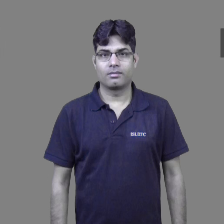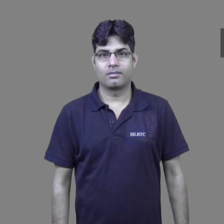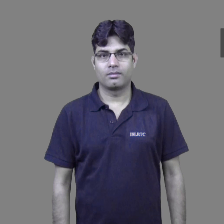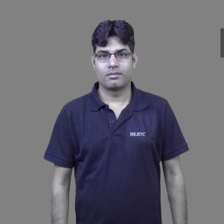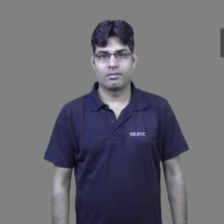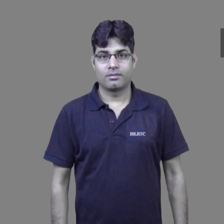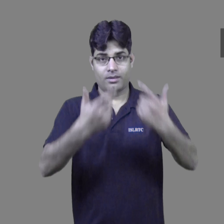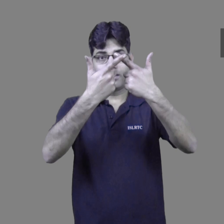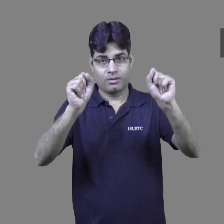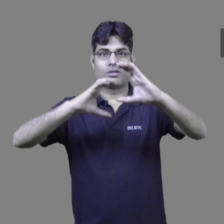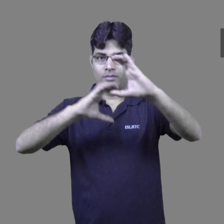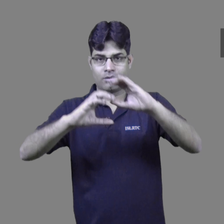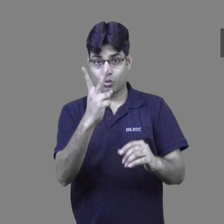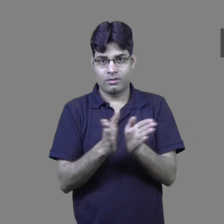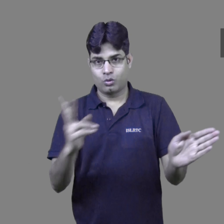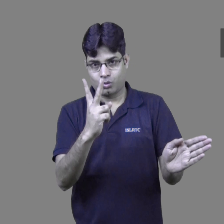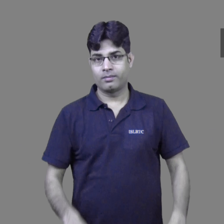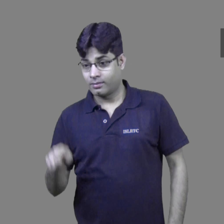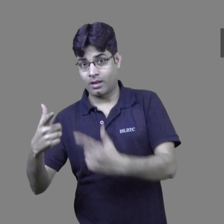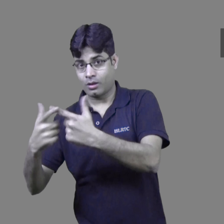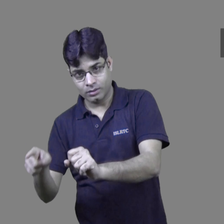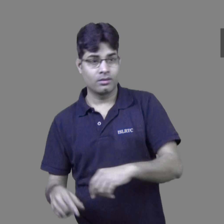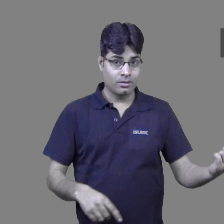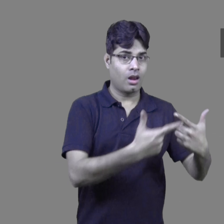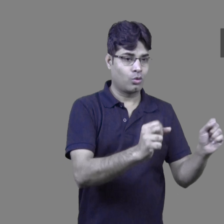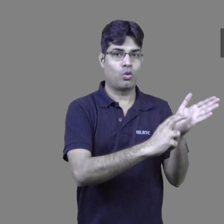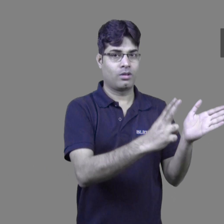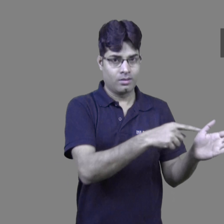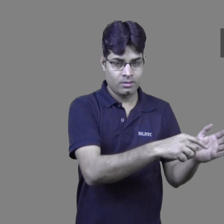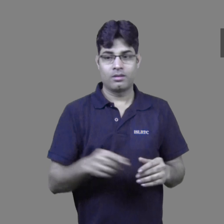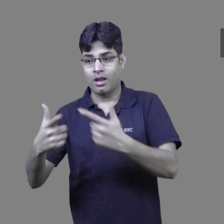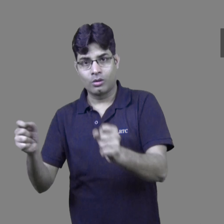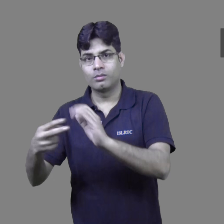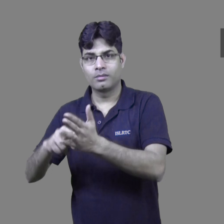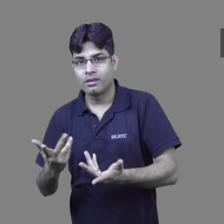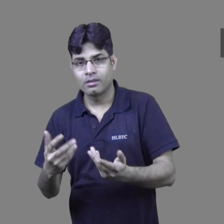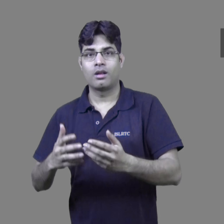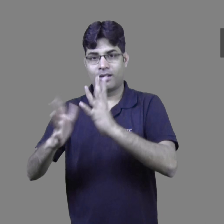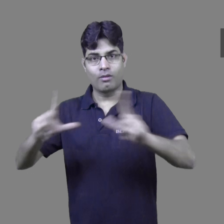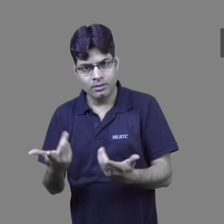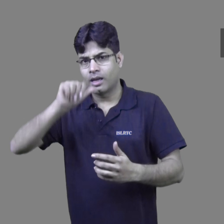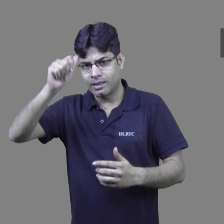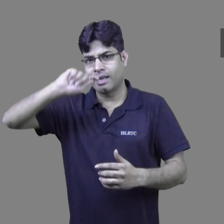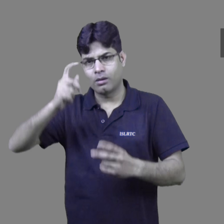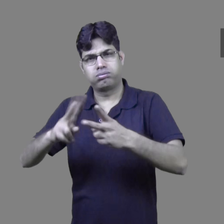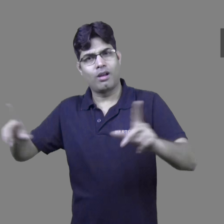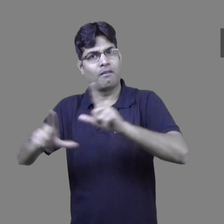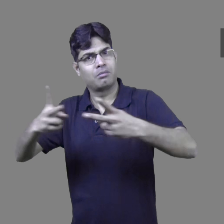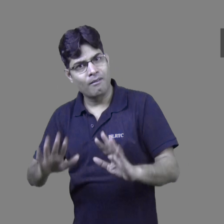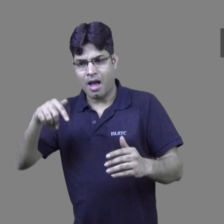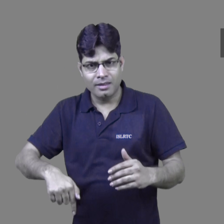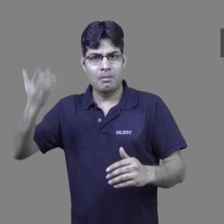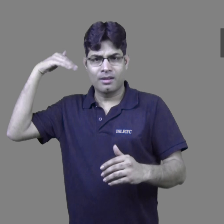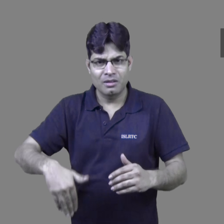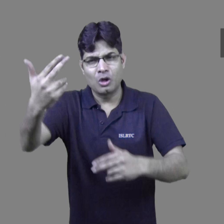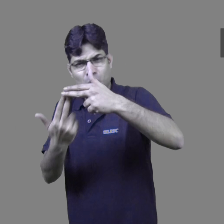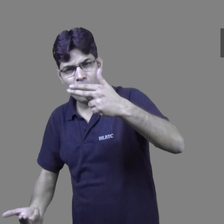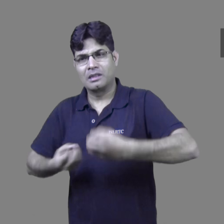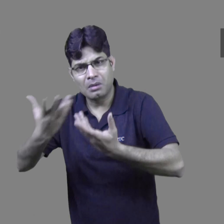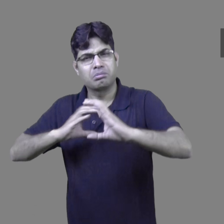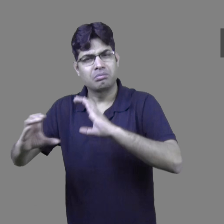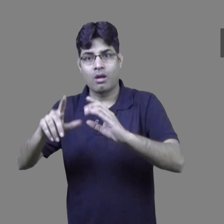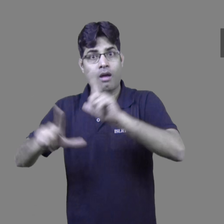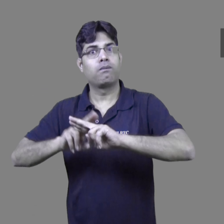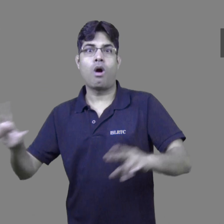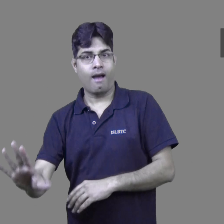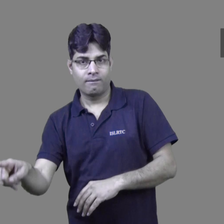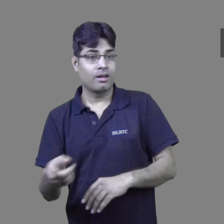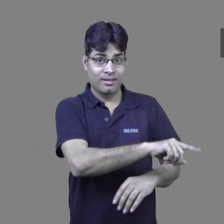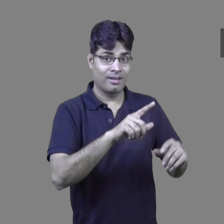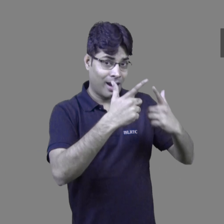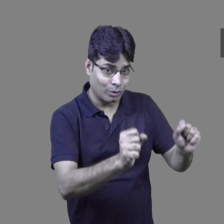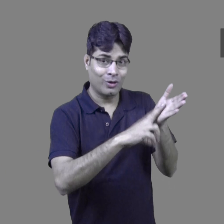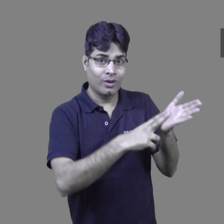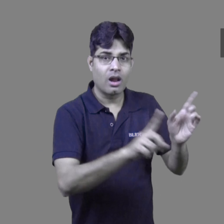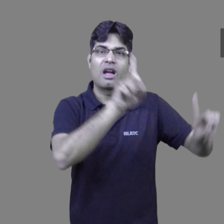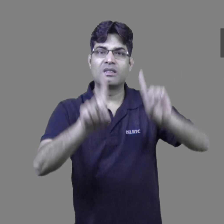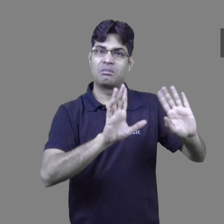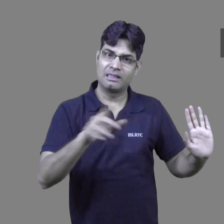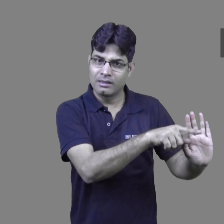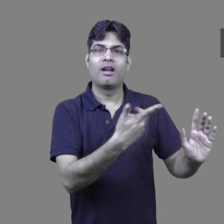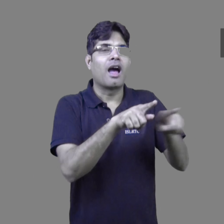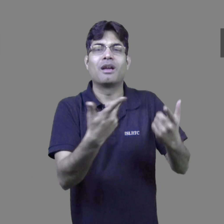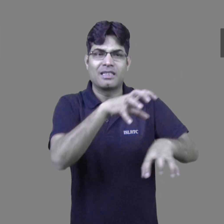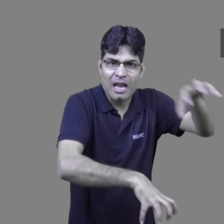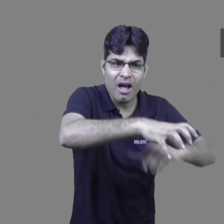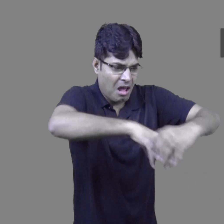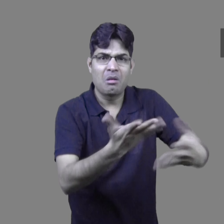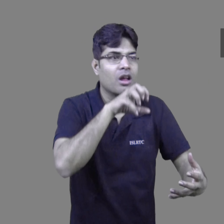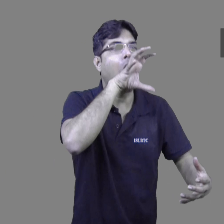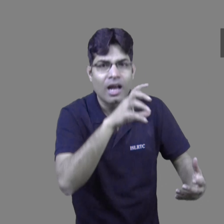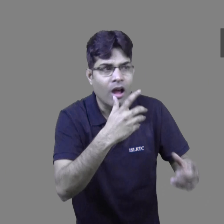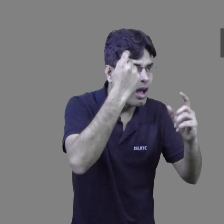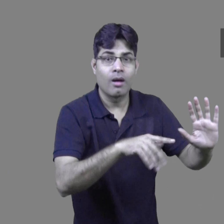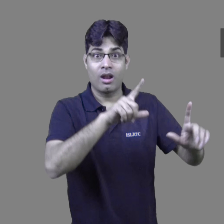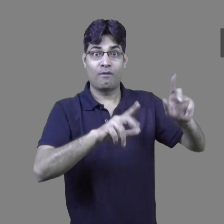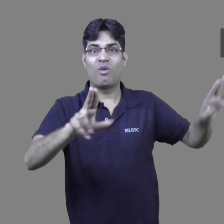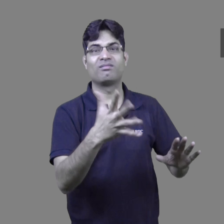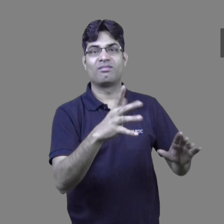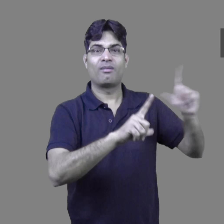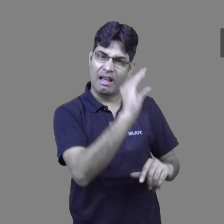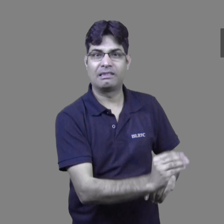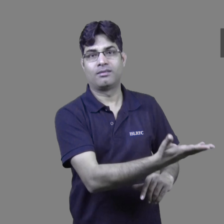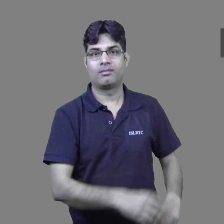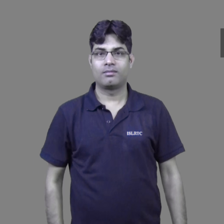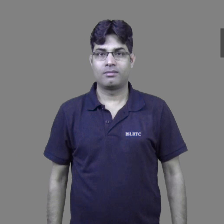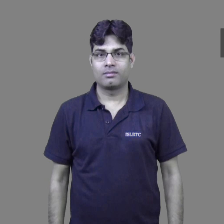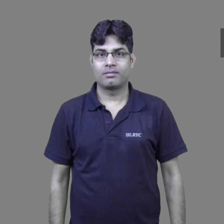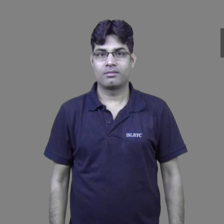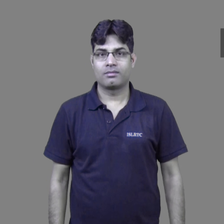Linguistic Communication Non-Linguistic Communication